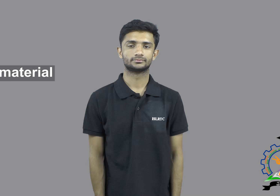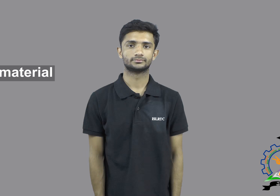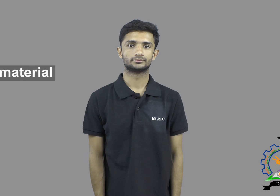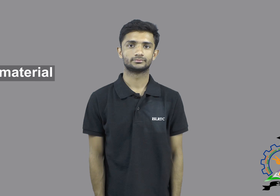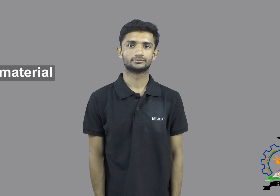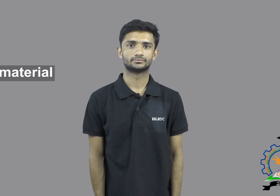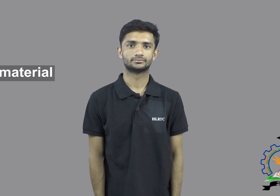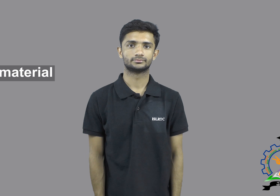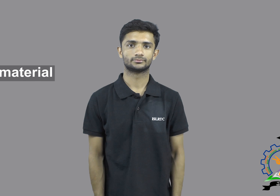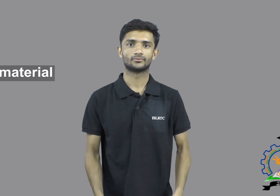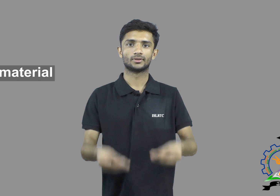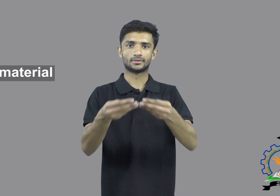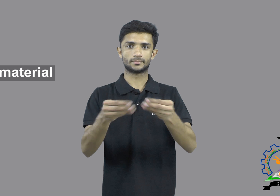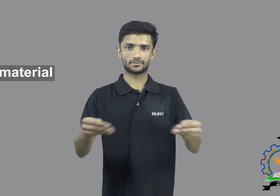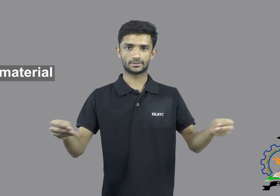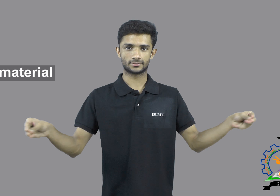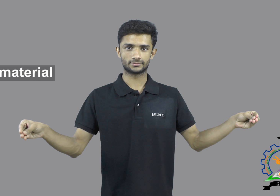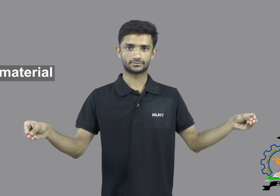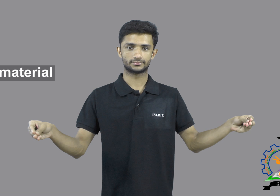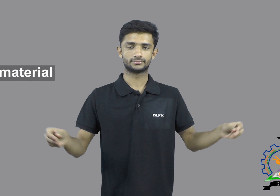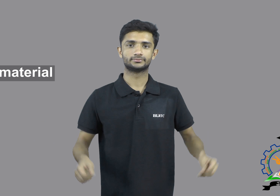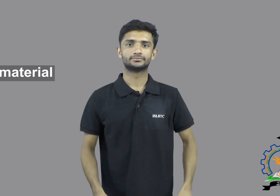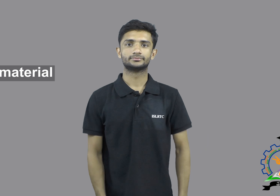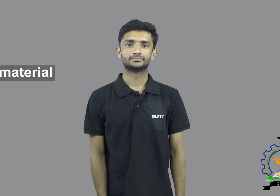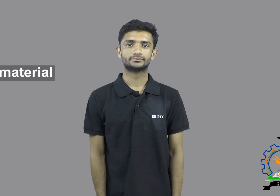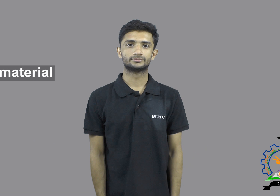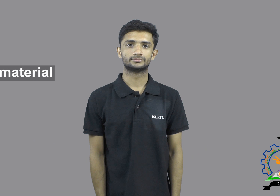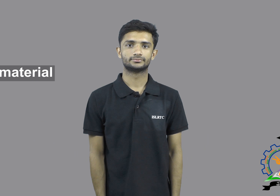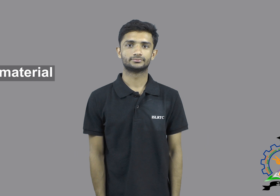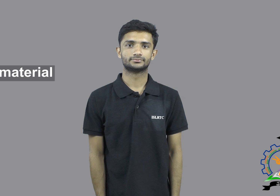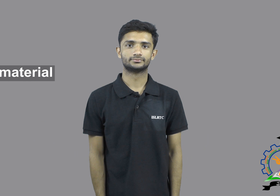Material